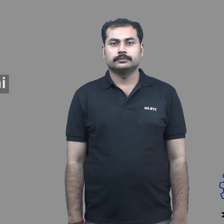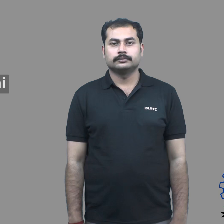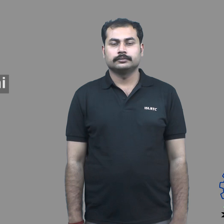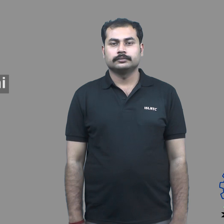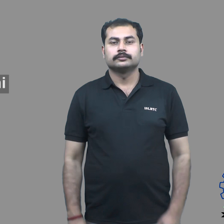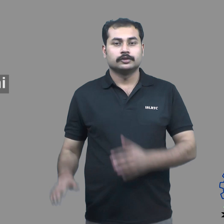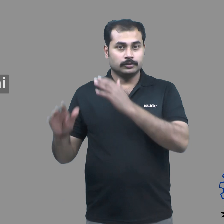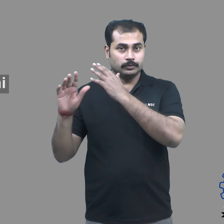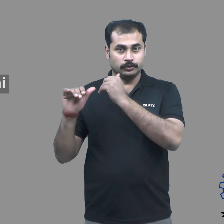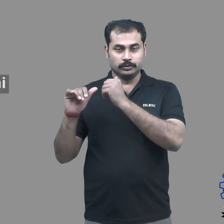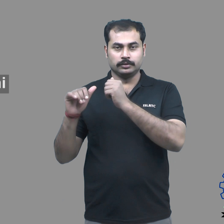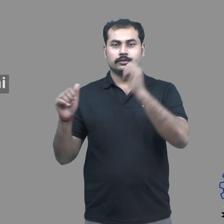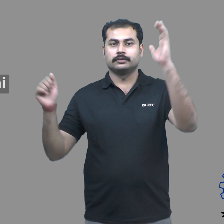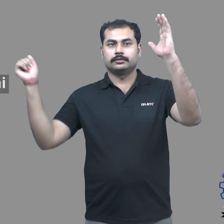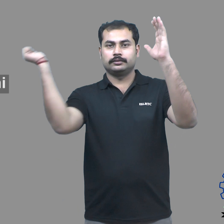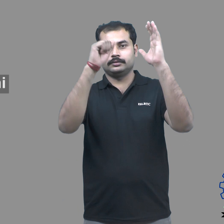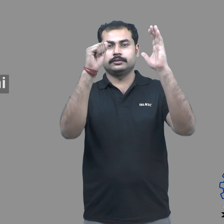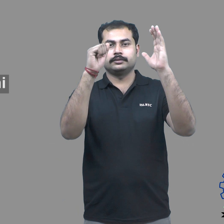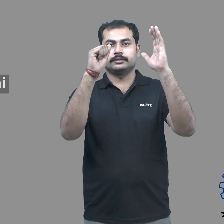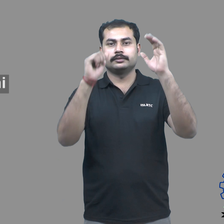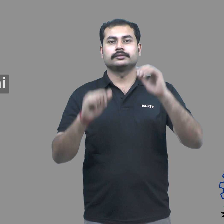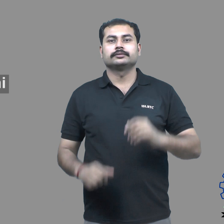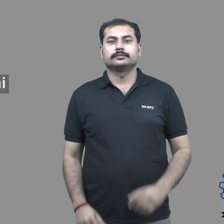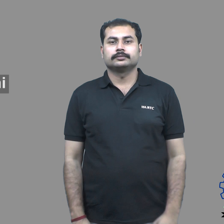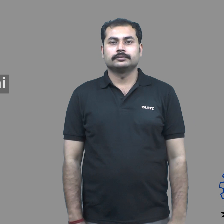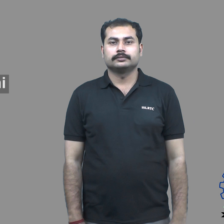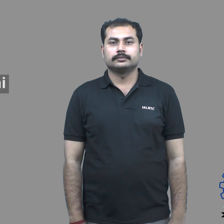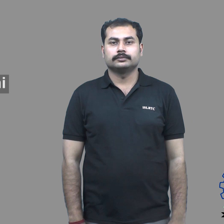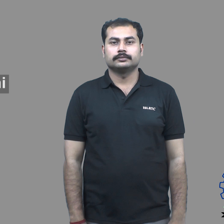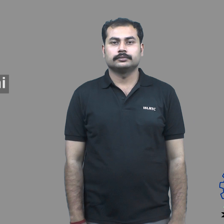Janmashtami